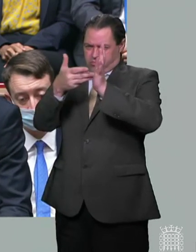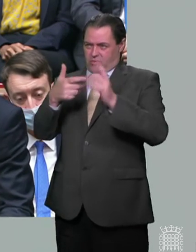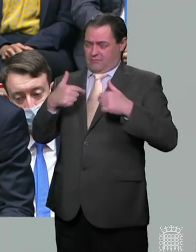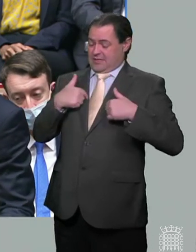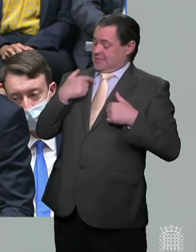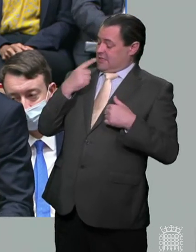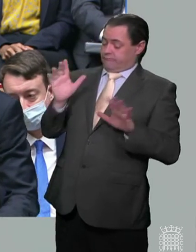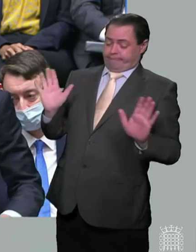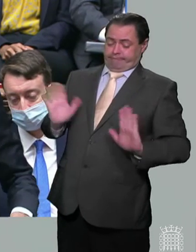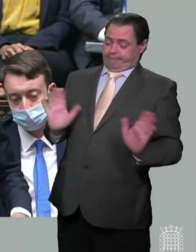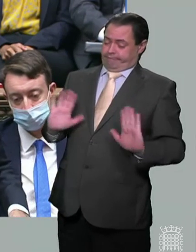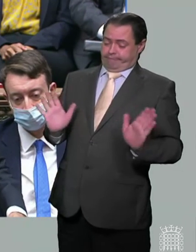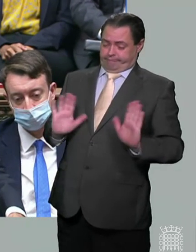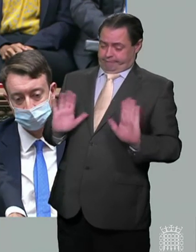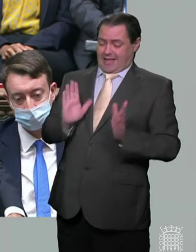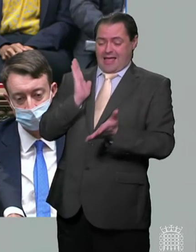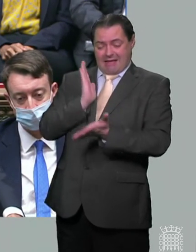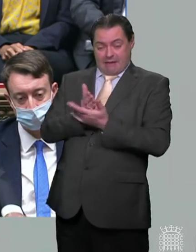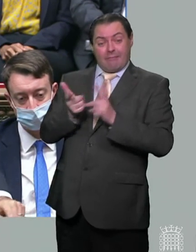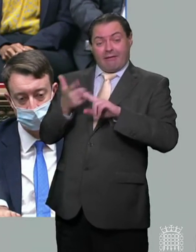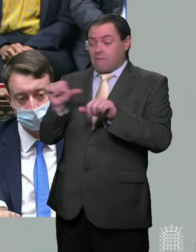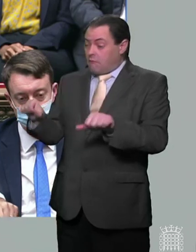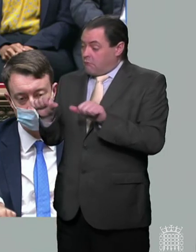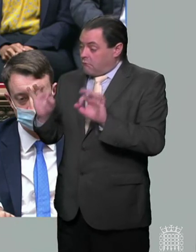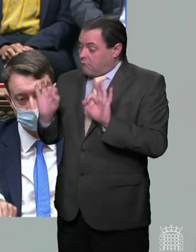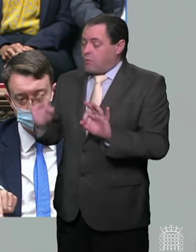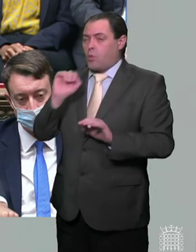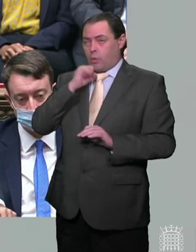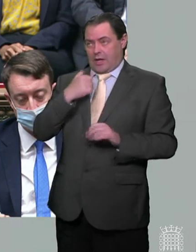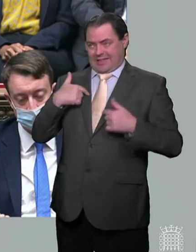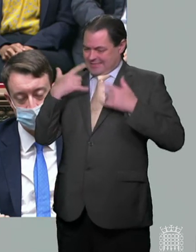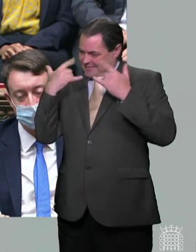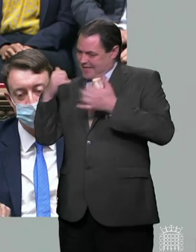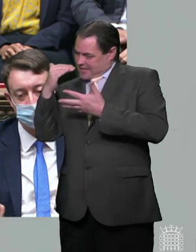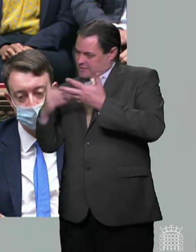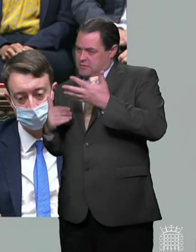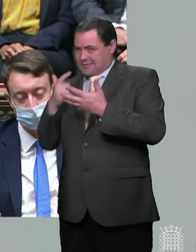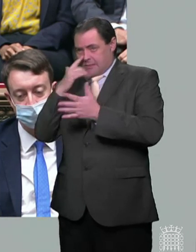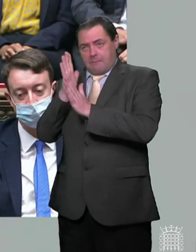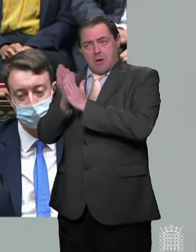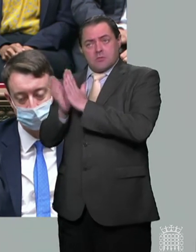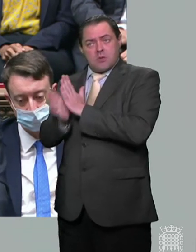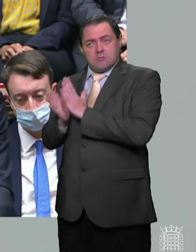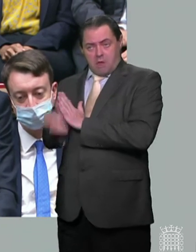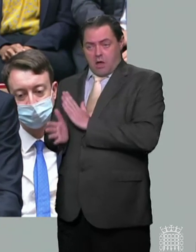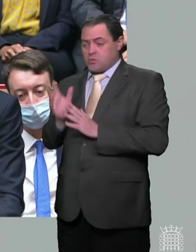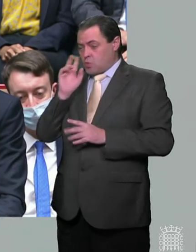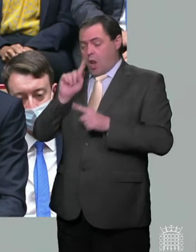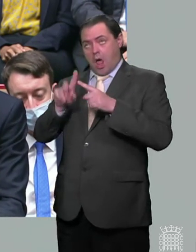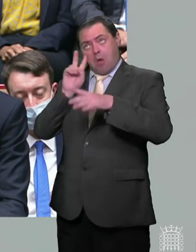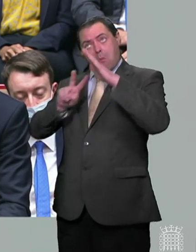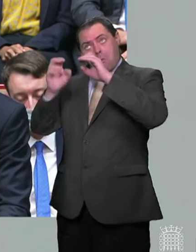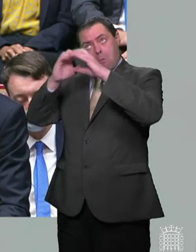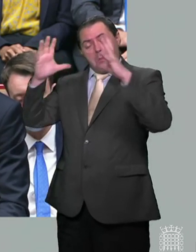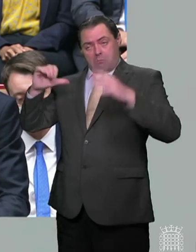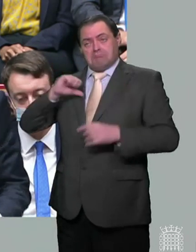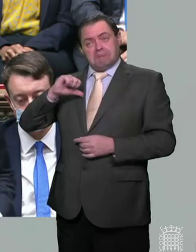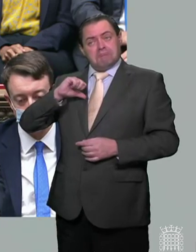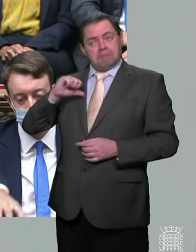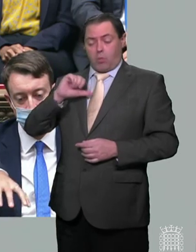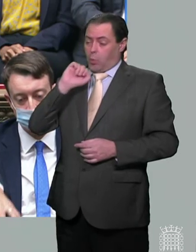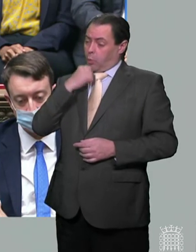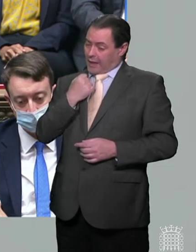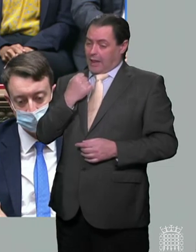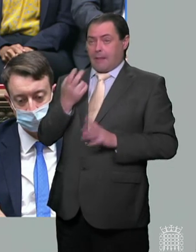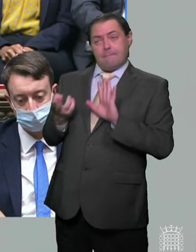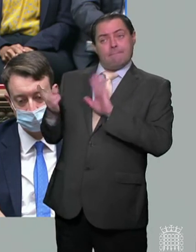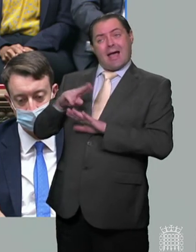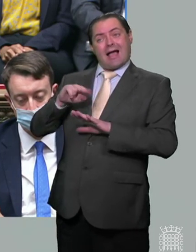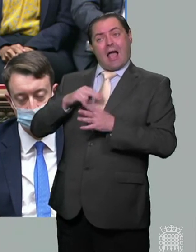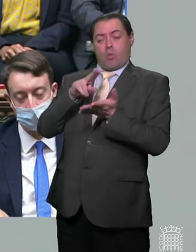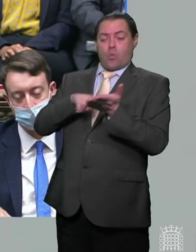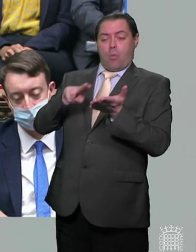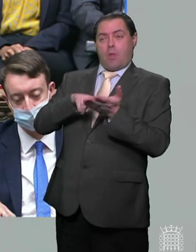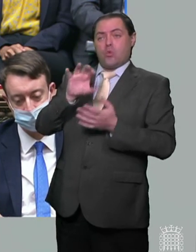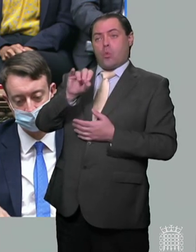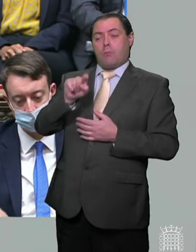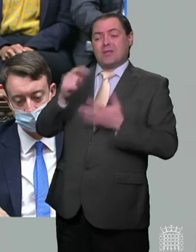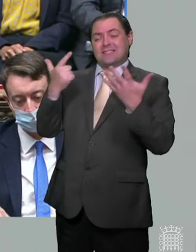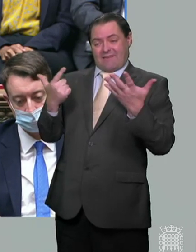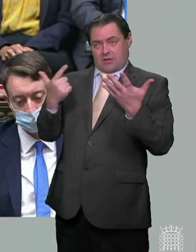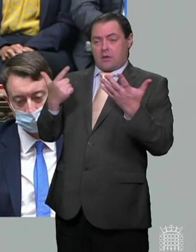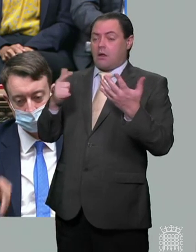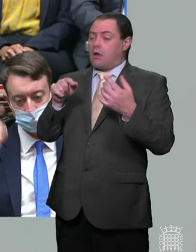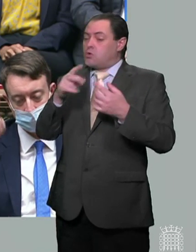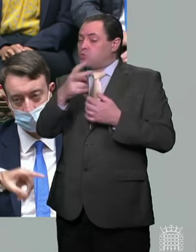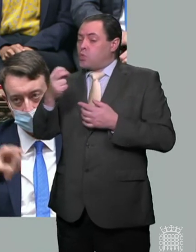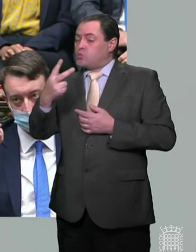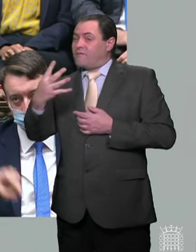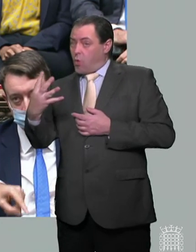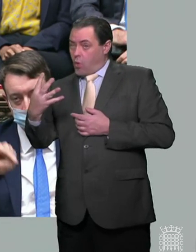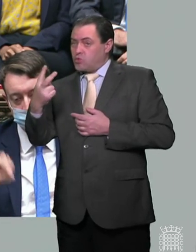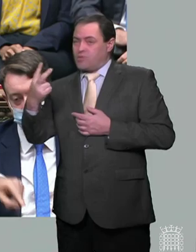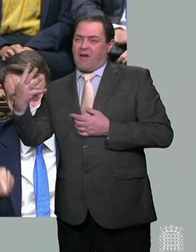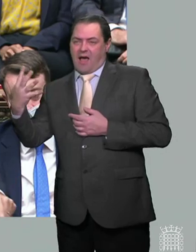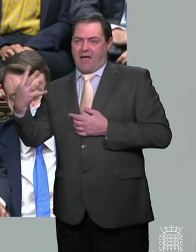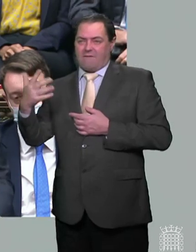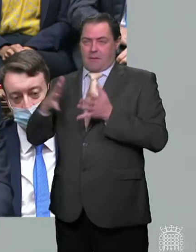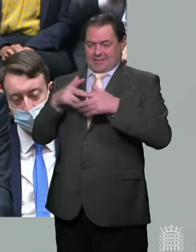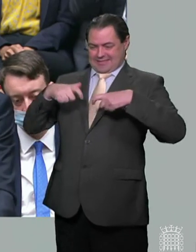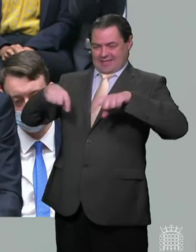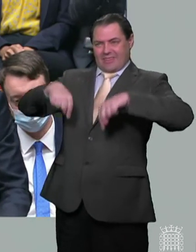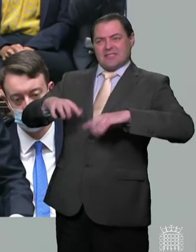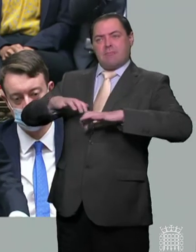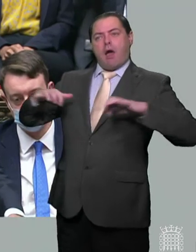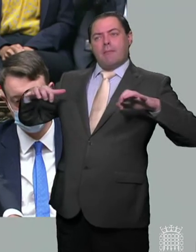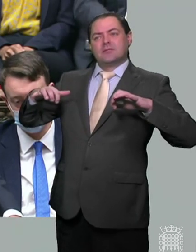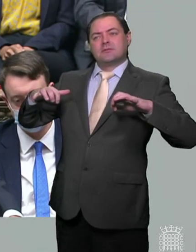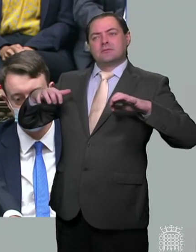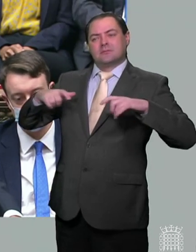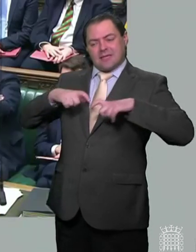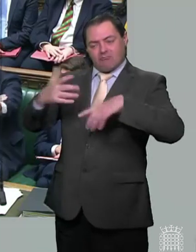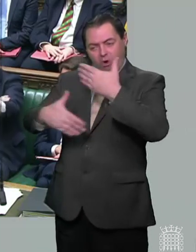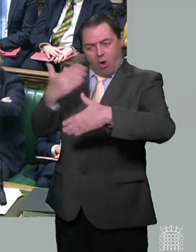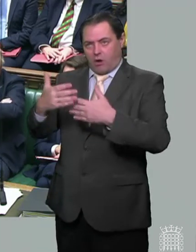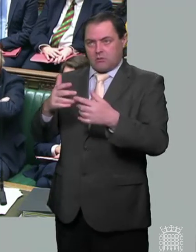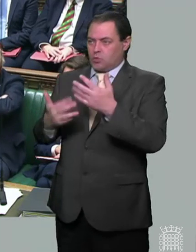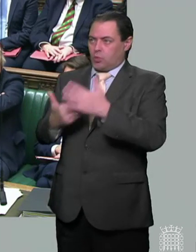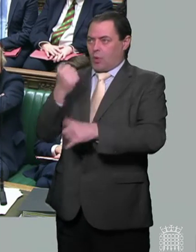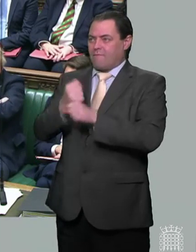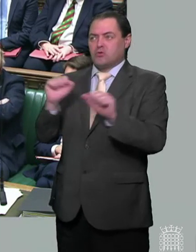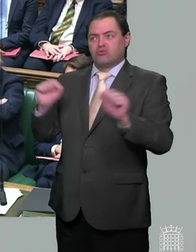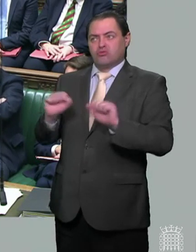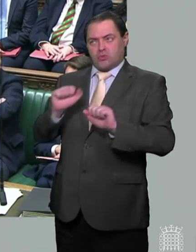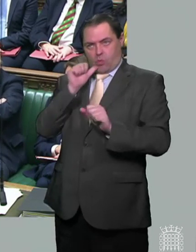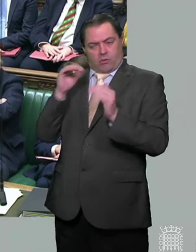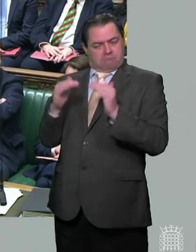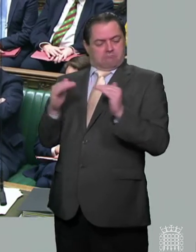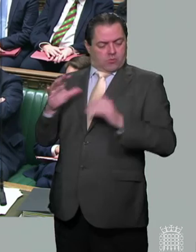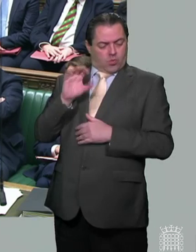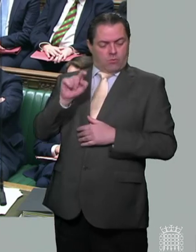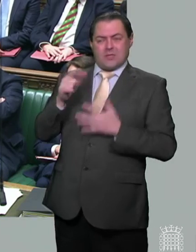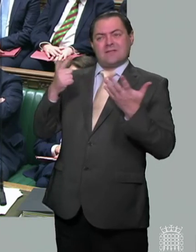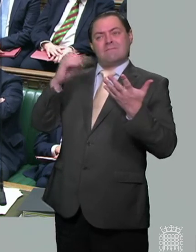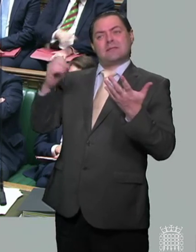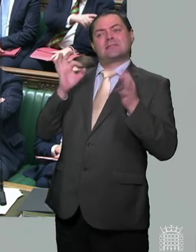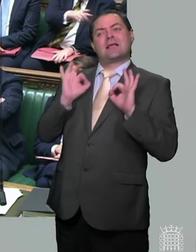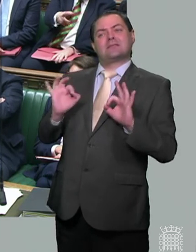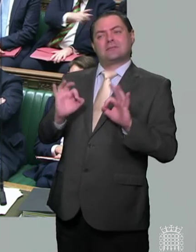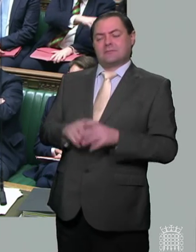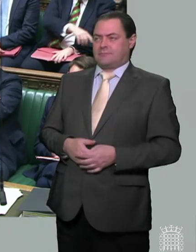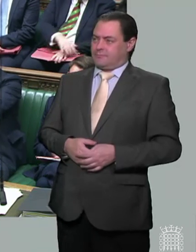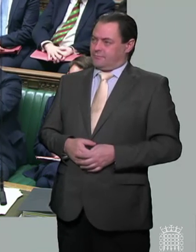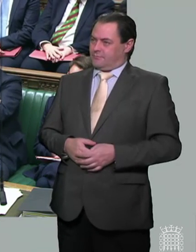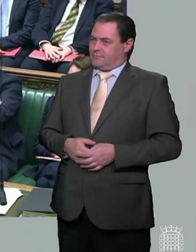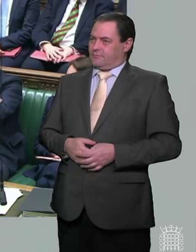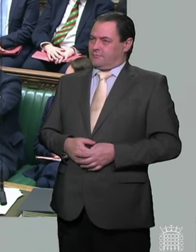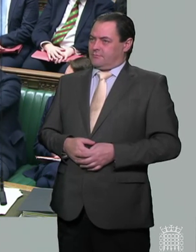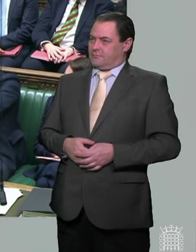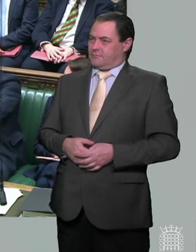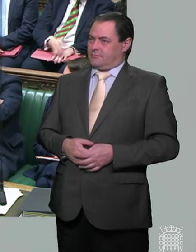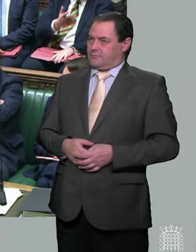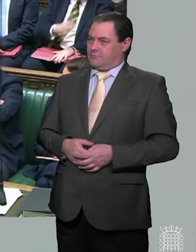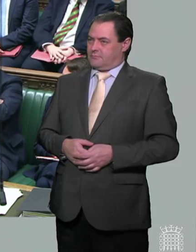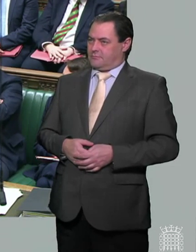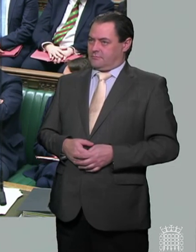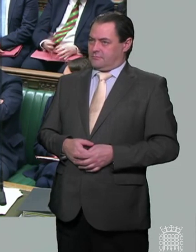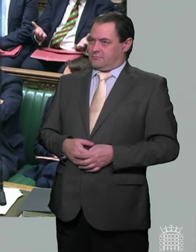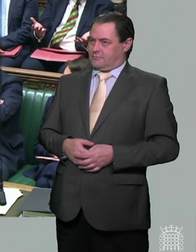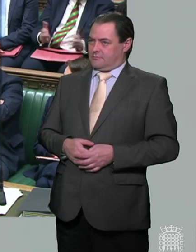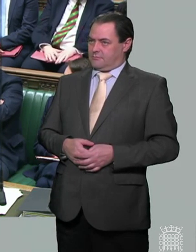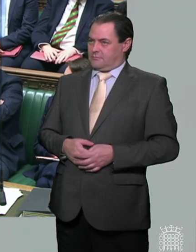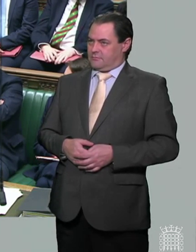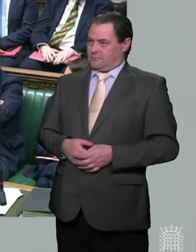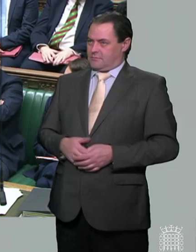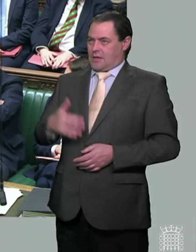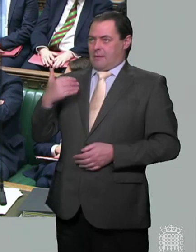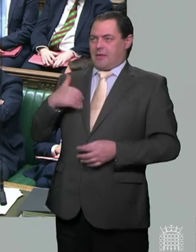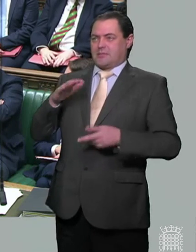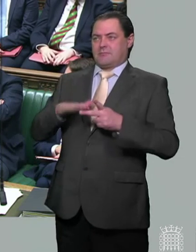I told this House that it was no such thing, and based on the tests that I set out, today’s forecasts show that we are, in fact, scheduled to return to 0.7% in 2024-25—before the end of this Parliament.